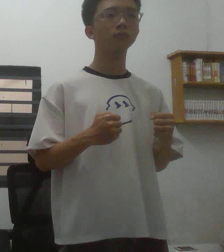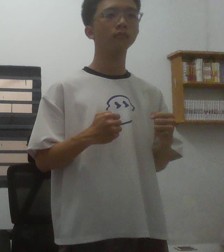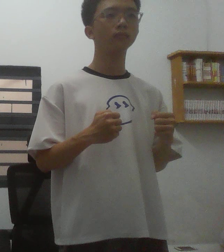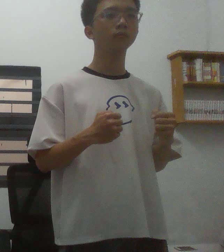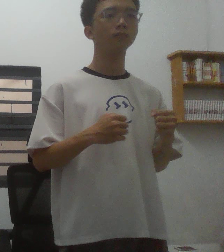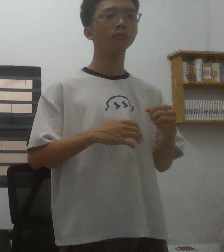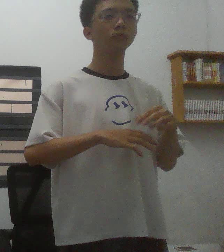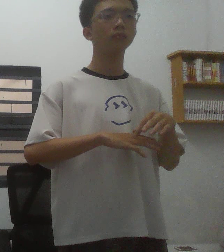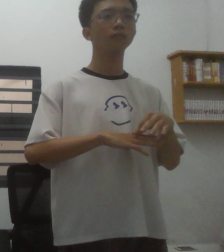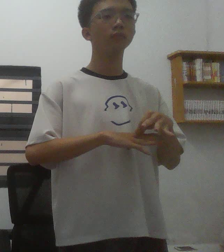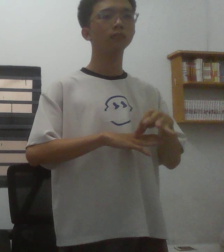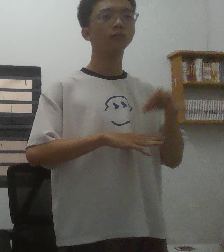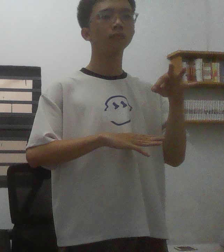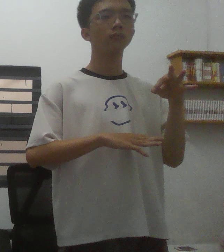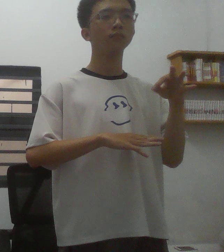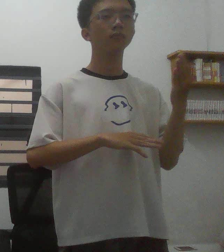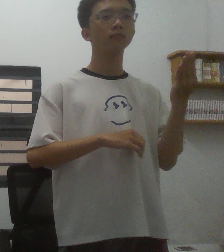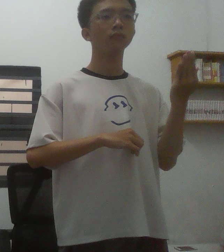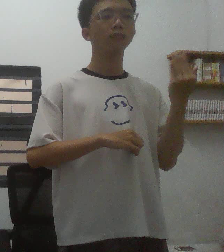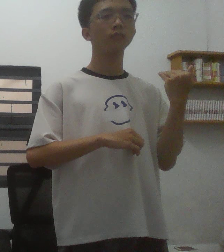tuan truoc